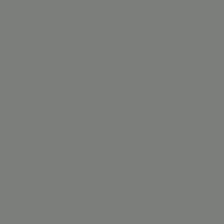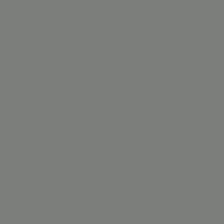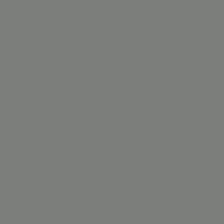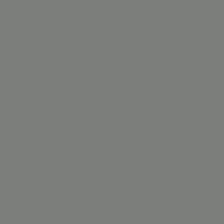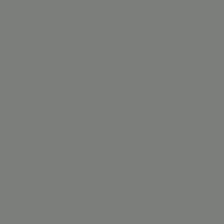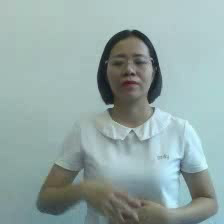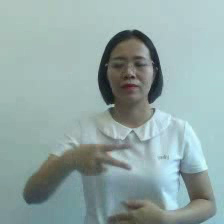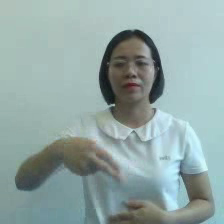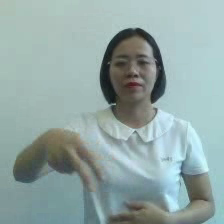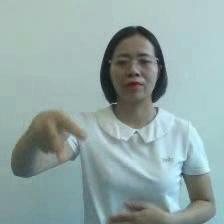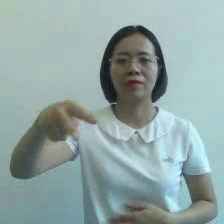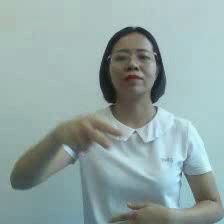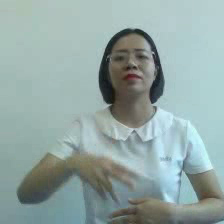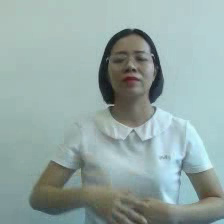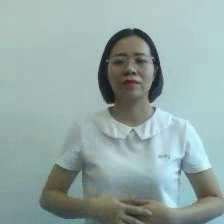Đi